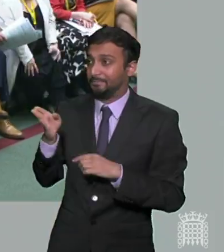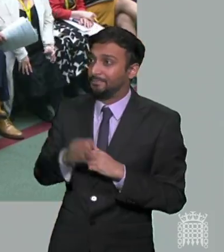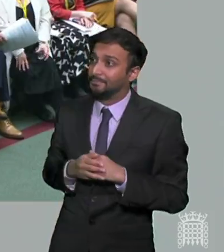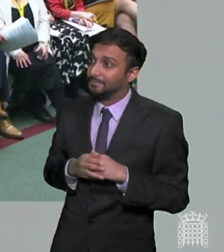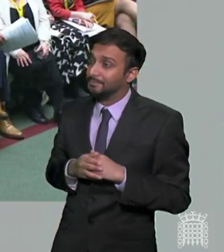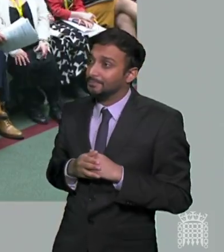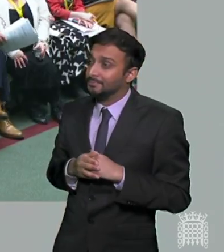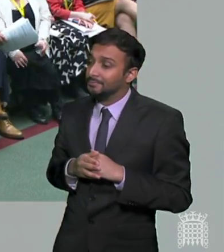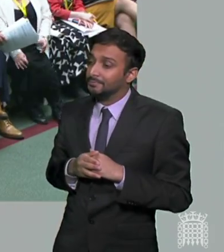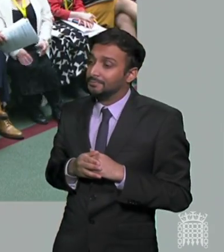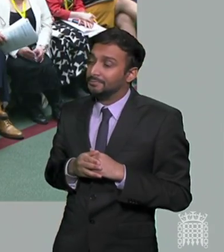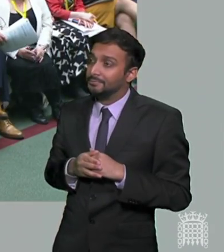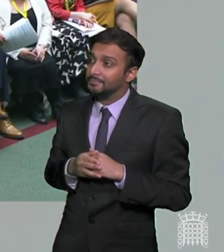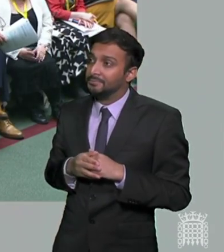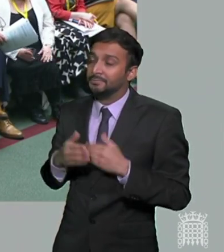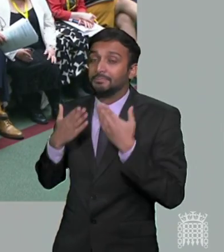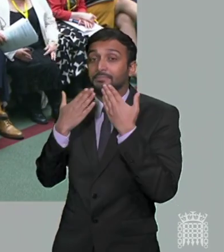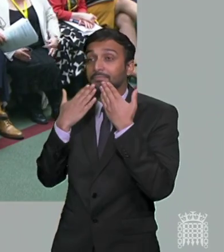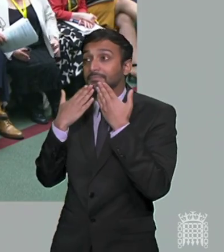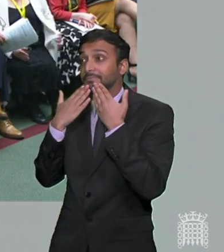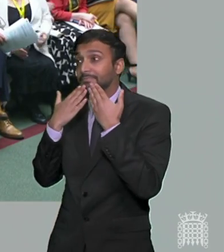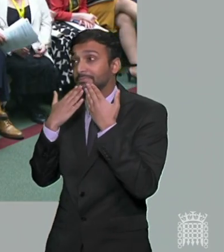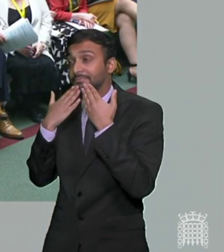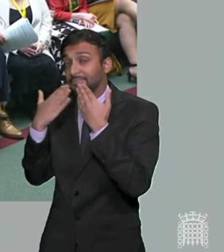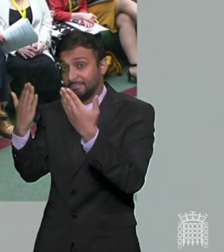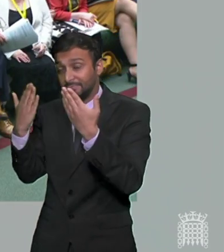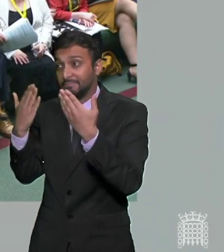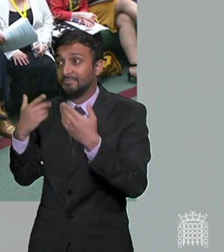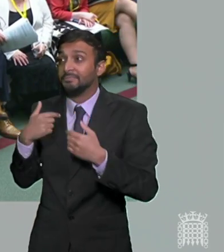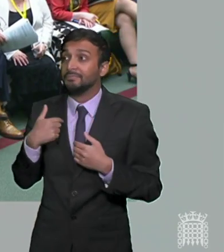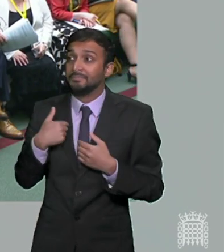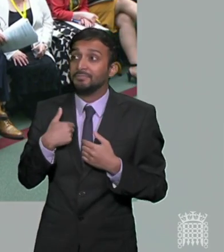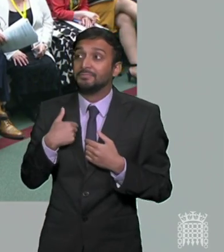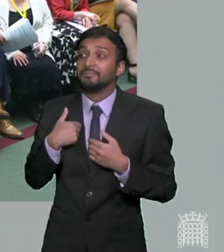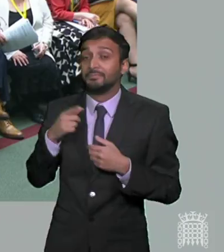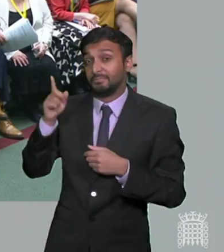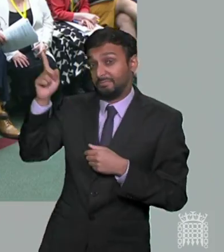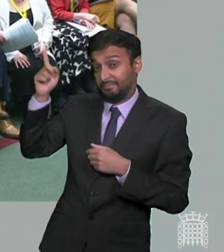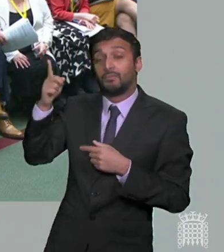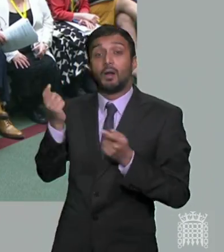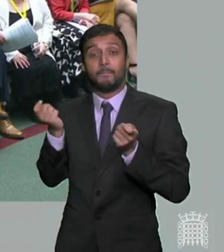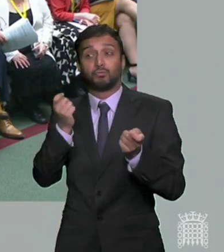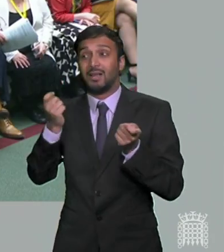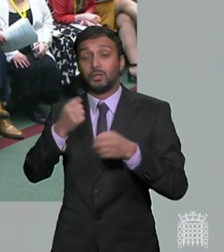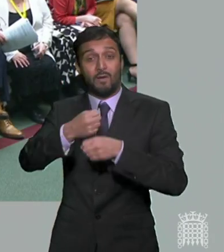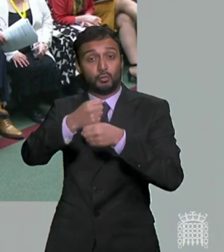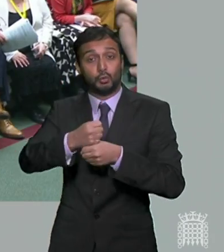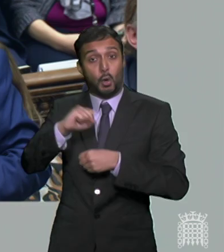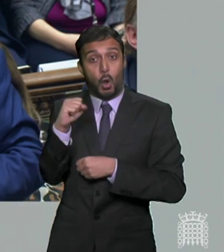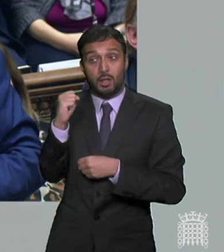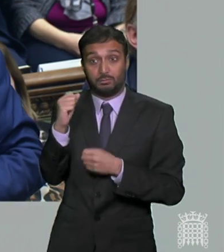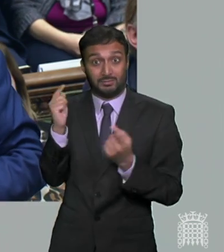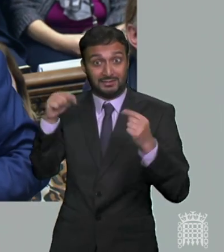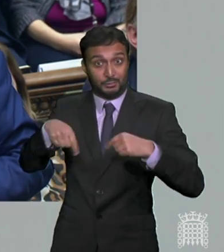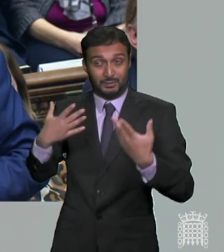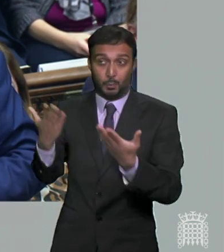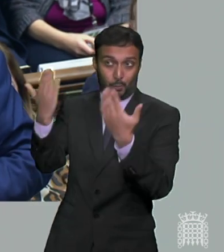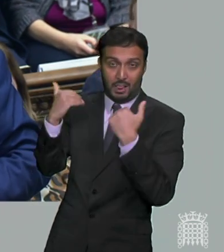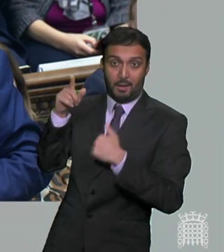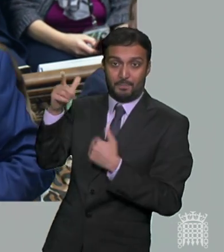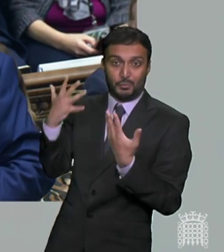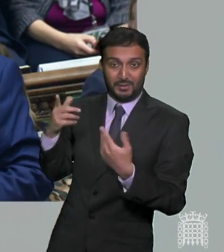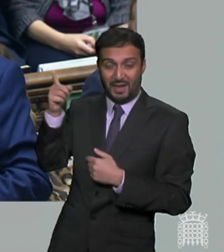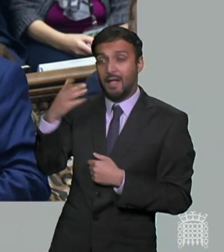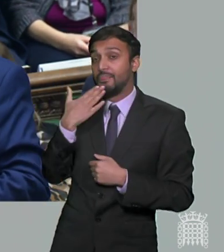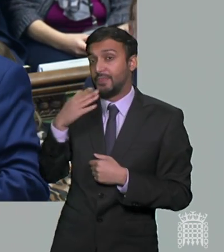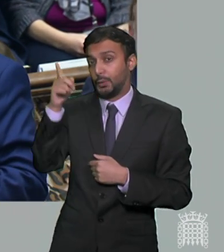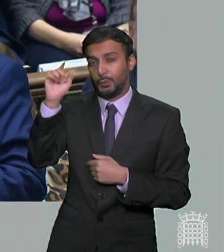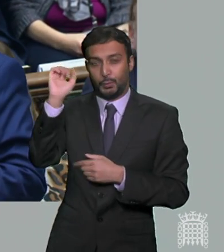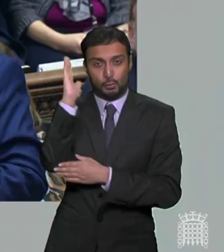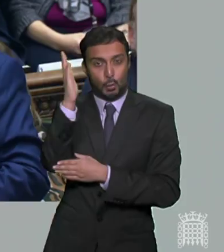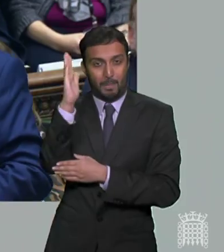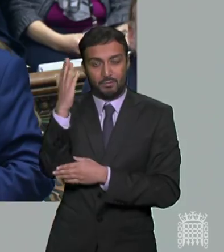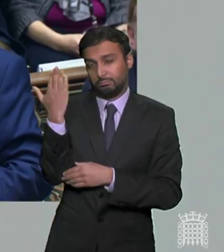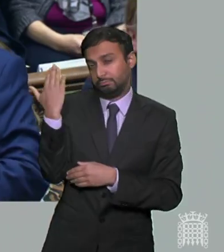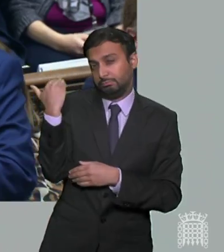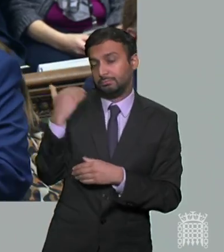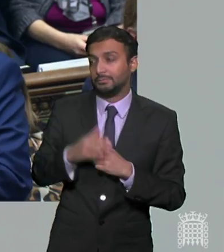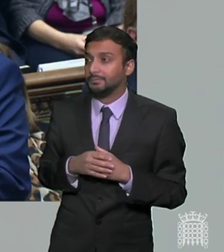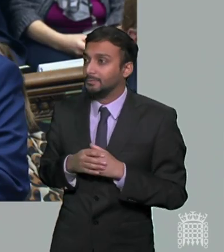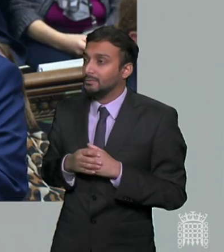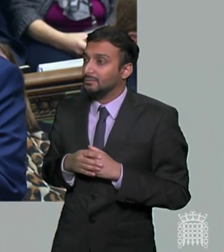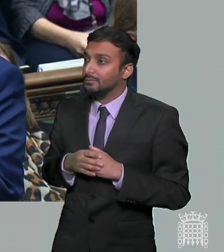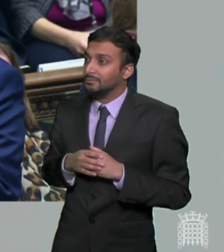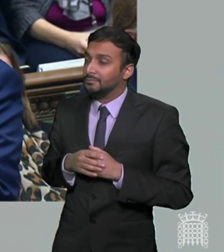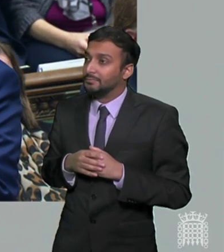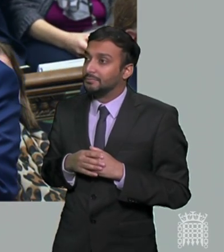I am sure that the whole House will join me in welcoming the Moderator of the Church of Scotland to our proceedings this afternoon and in thanking him for his sermon at St Margaret’s this morning.